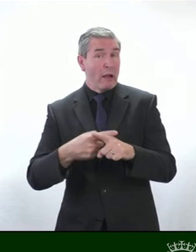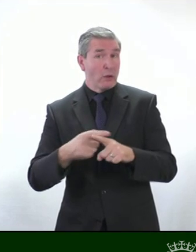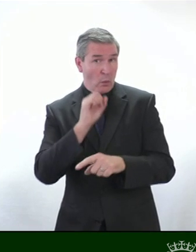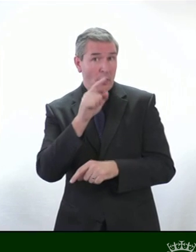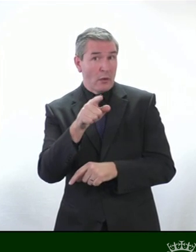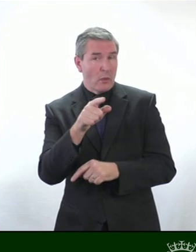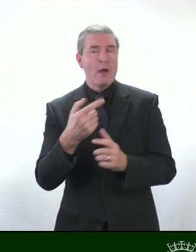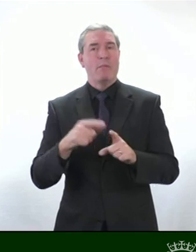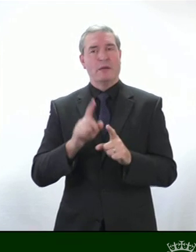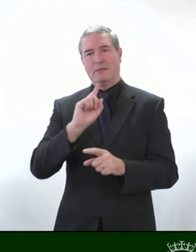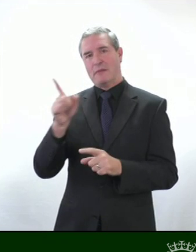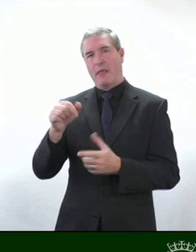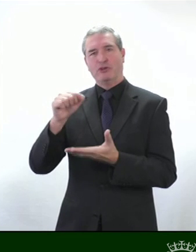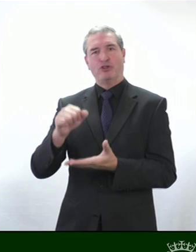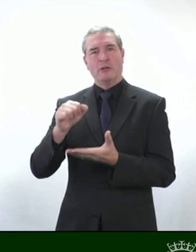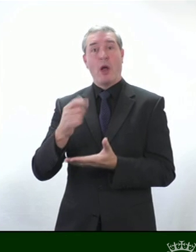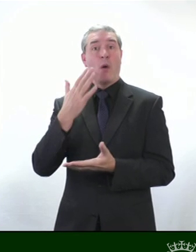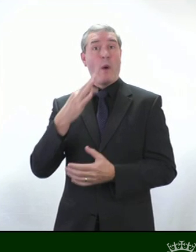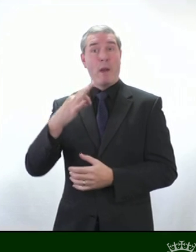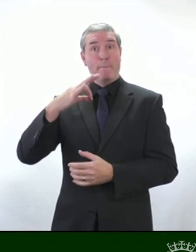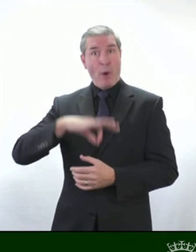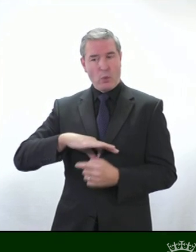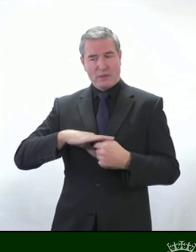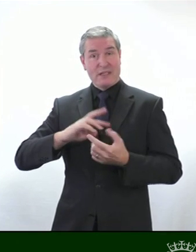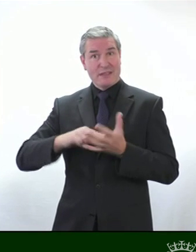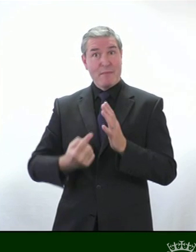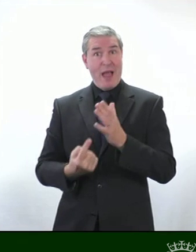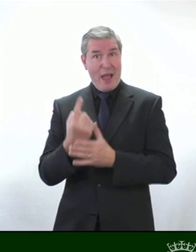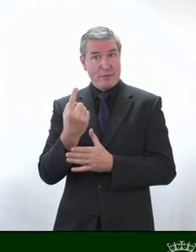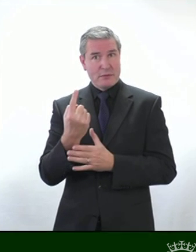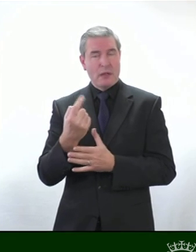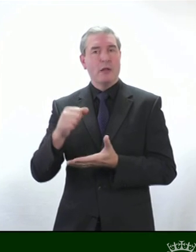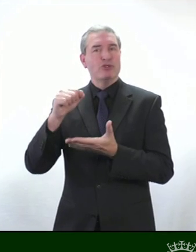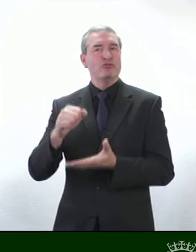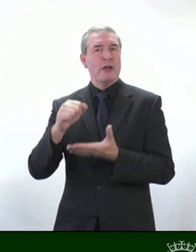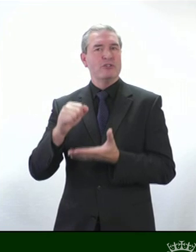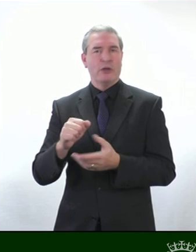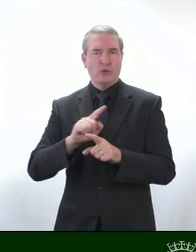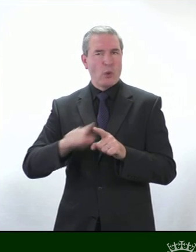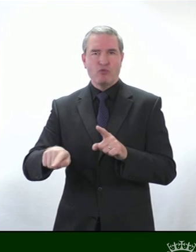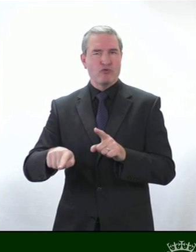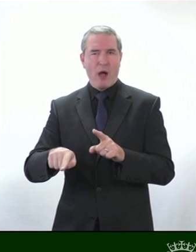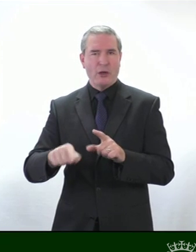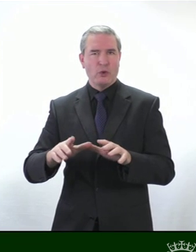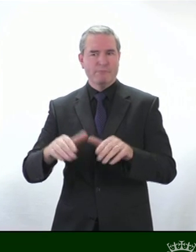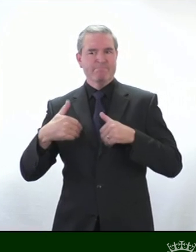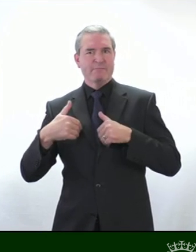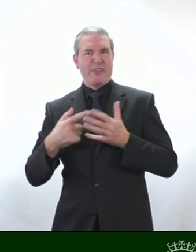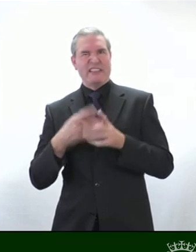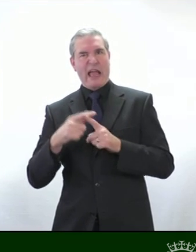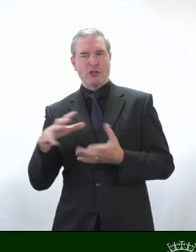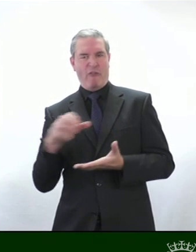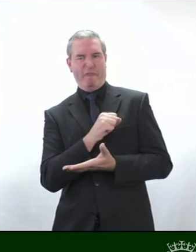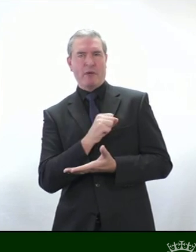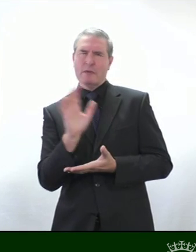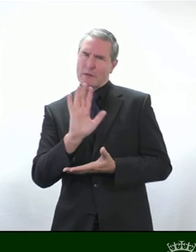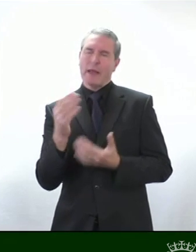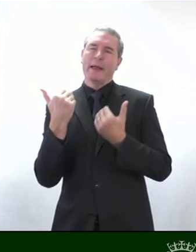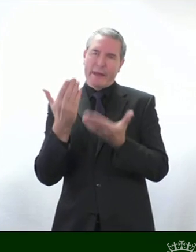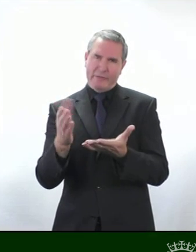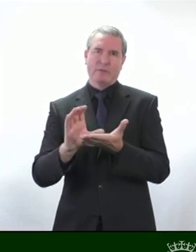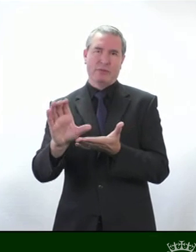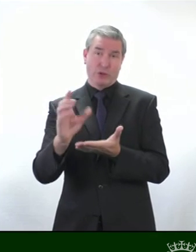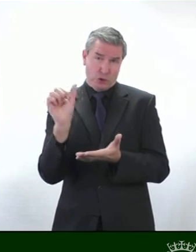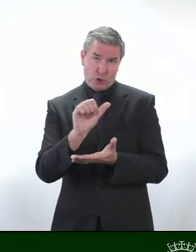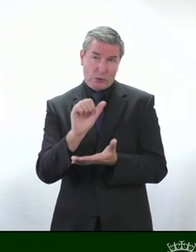Will he instruct the Chancellor to ensure that, whenever a bonus scheme like that is introduced, the Treasury will not try to snaffle back the tax from it, but let it be paid tax-free?